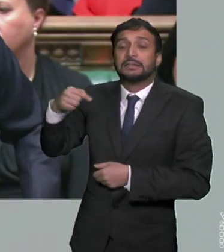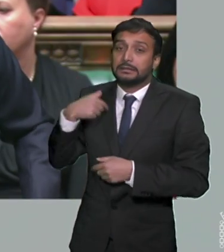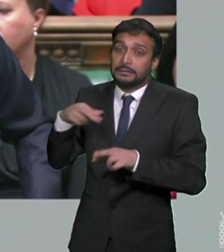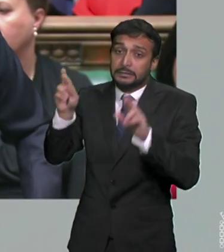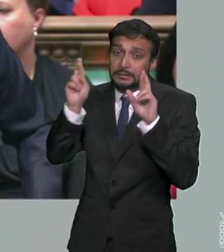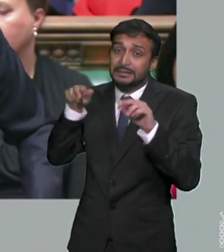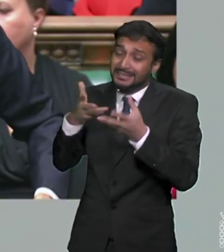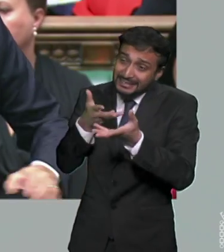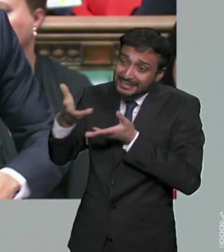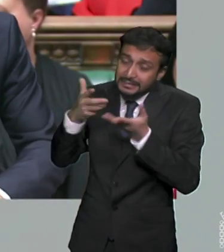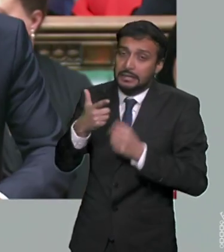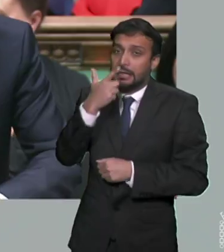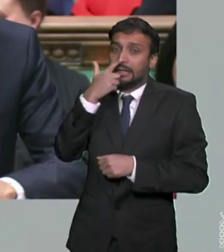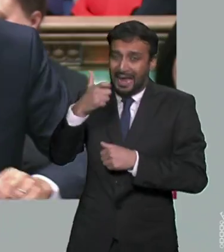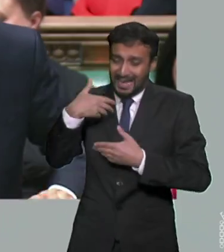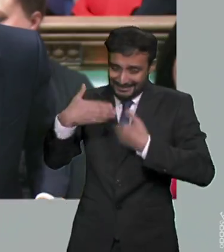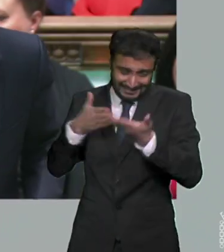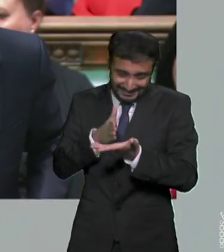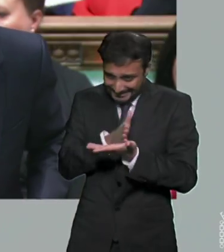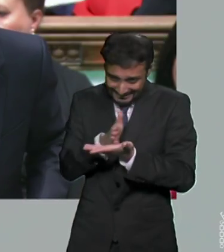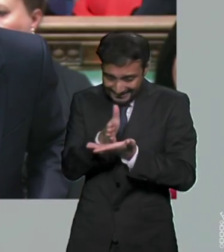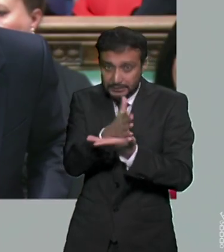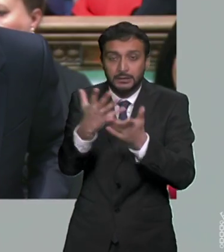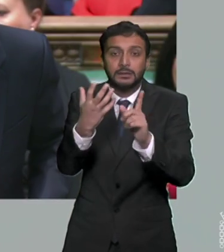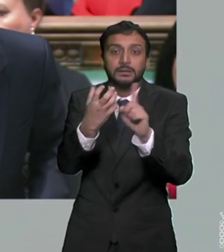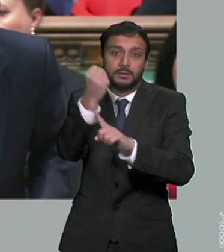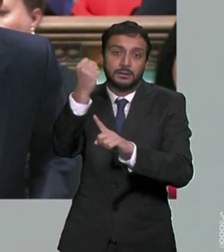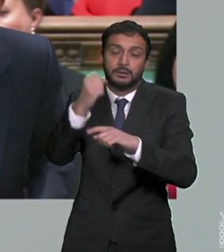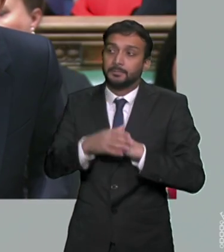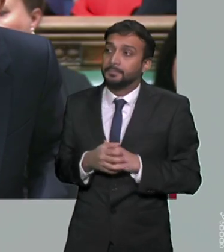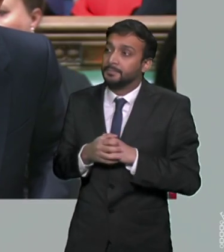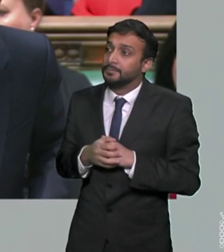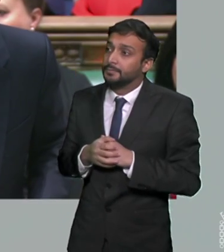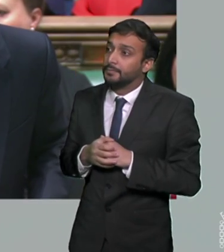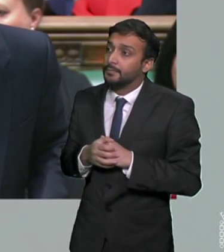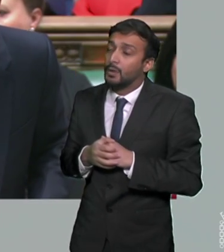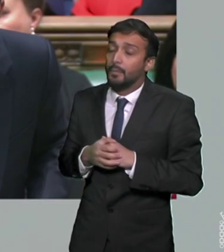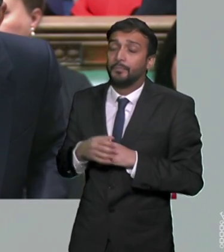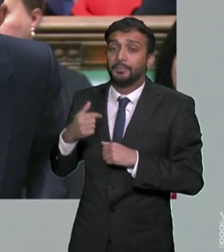My right honourable Friend the Foreign Secretary and Vice-President Šefčovič are in regular dialogue.